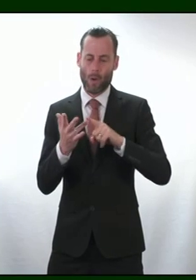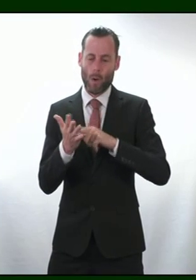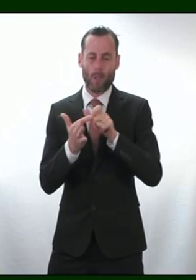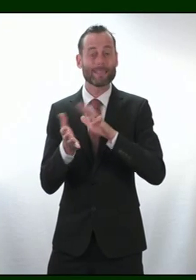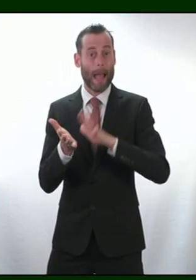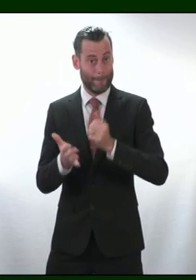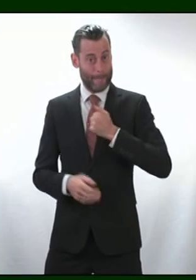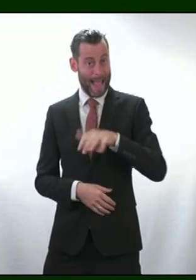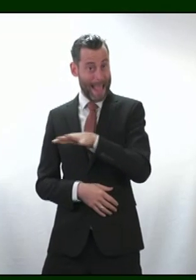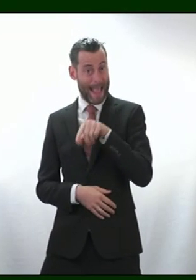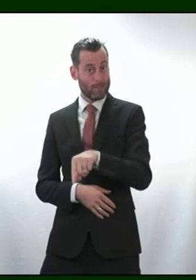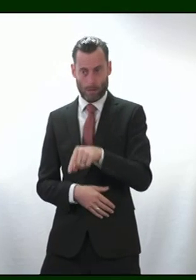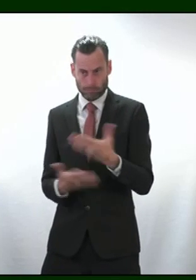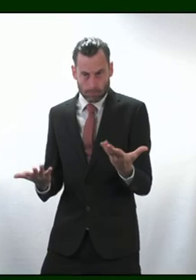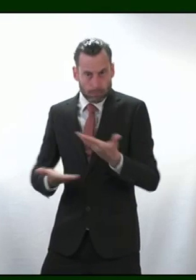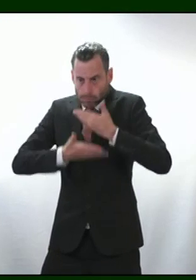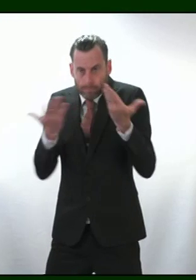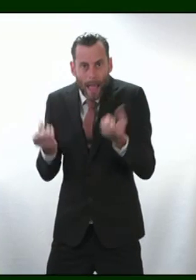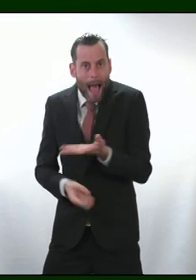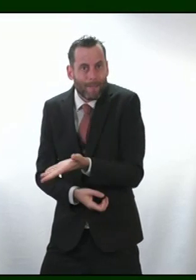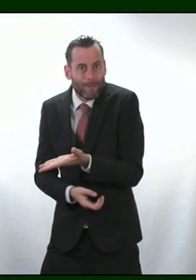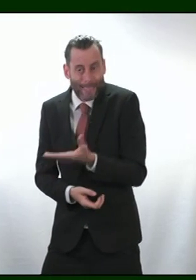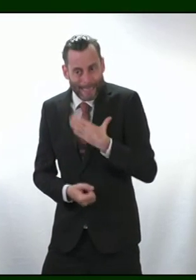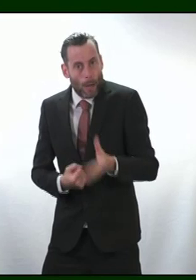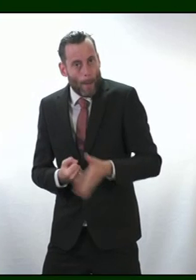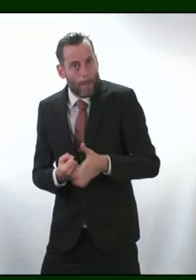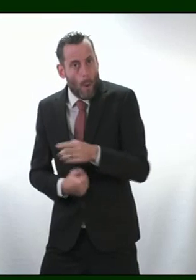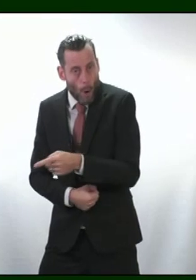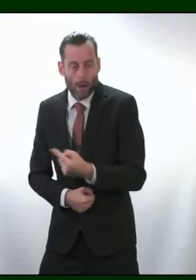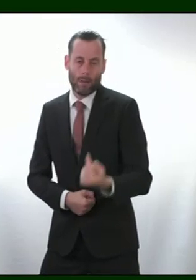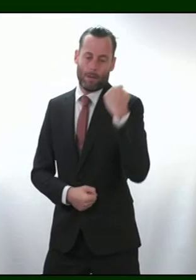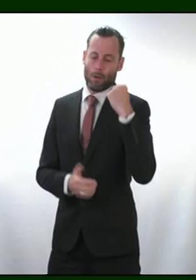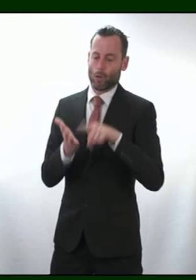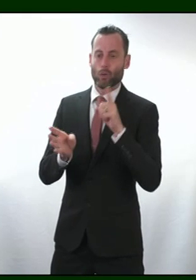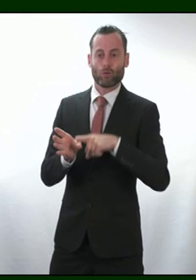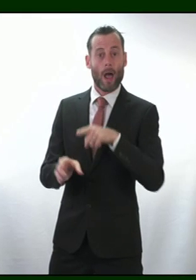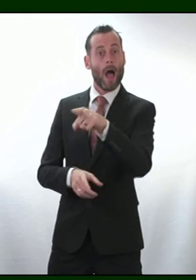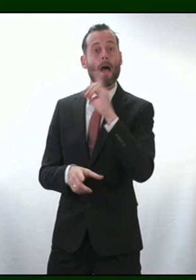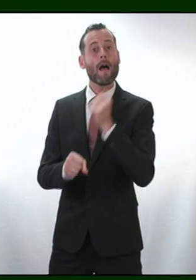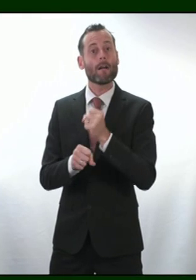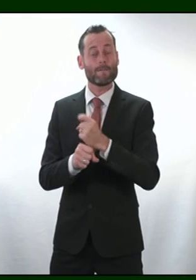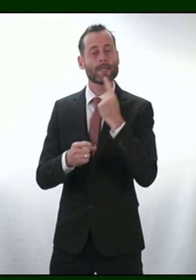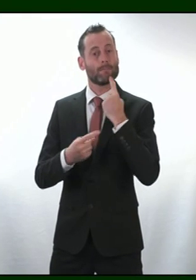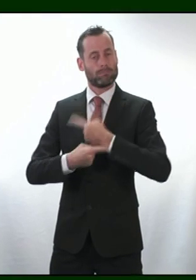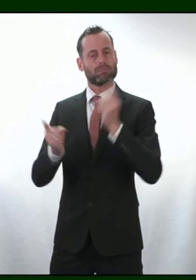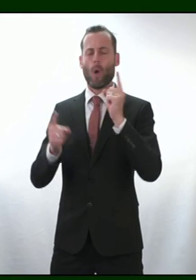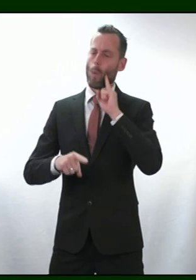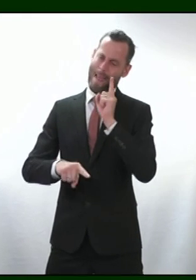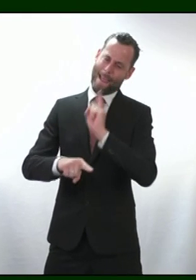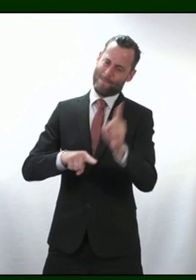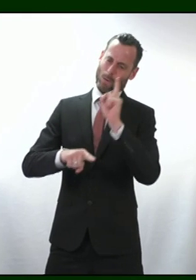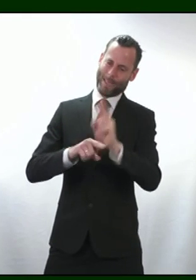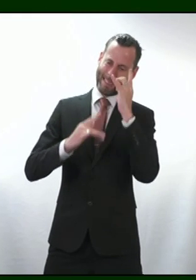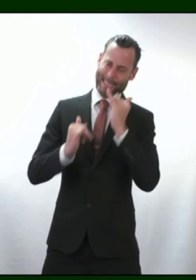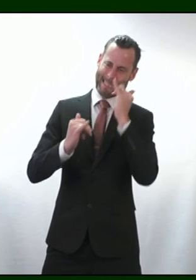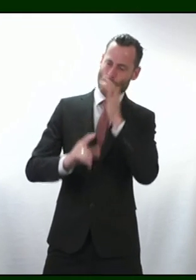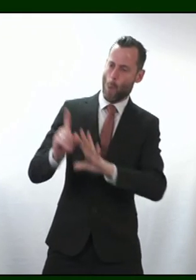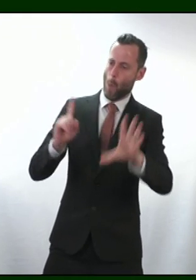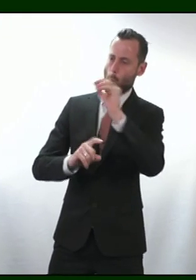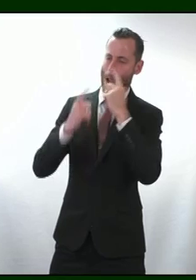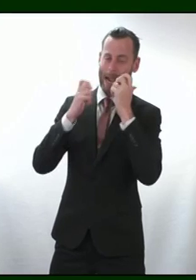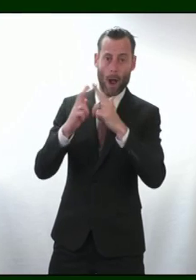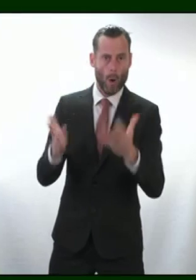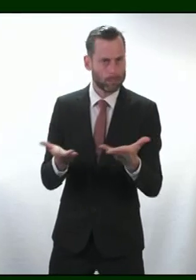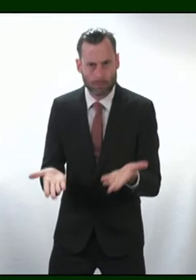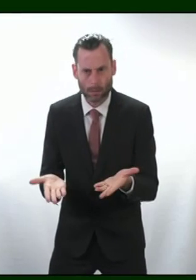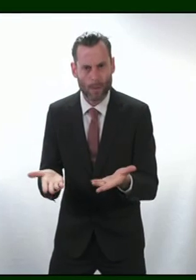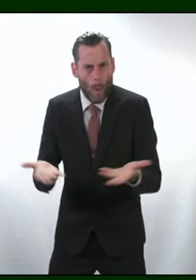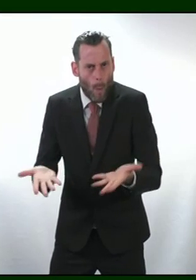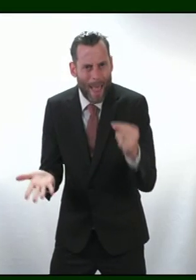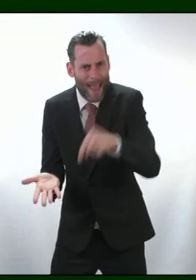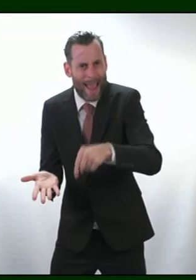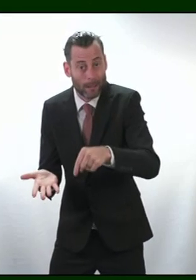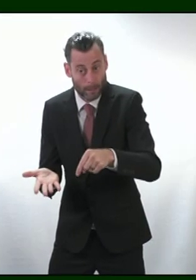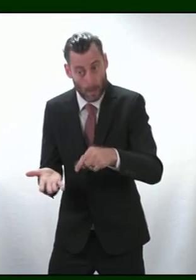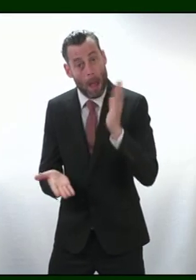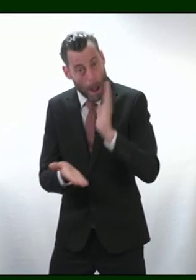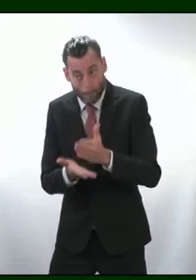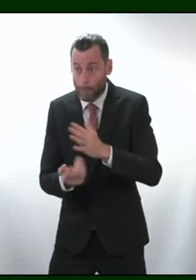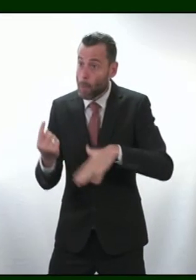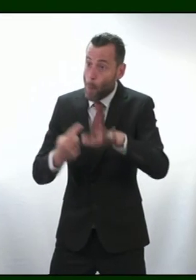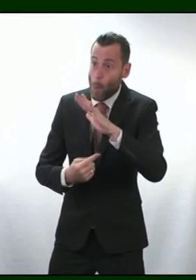In July, the Government promised that there would be weekly tests in care homes, and they promised this for September, so can the Prime Minister confirm—yes or no—do all care homes in this country have weekly tests?